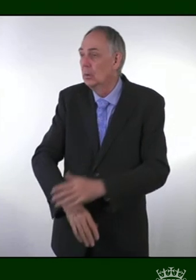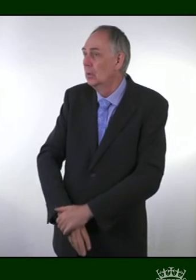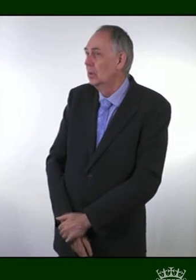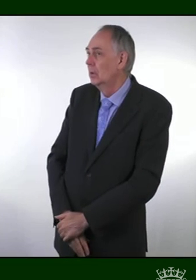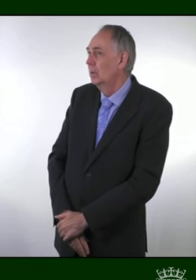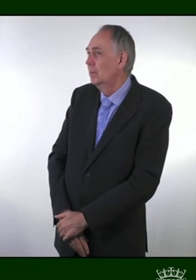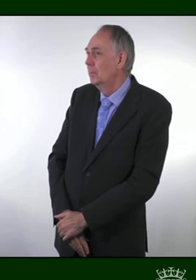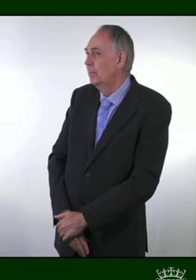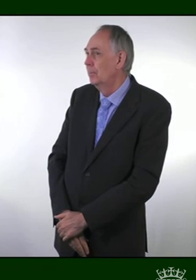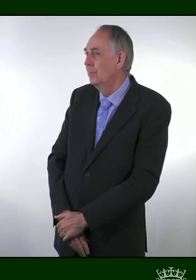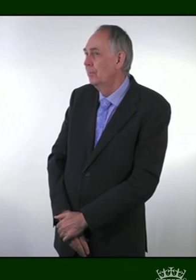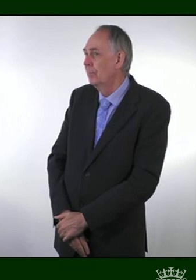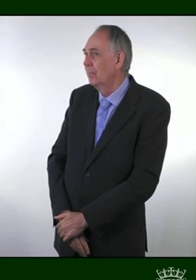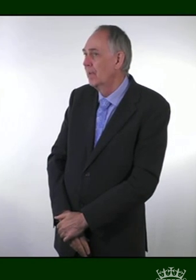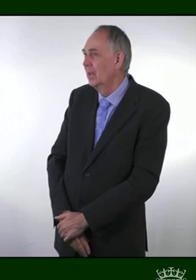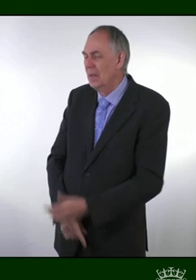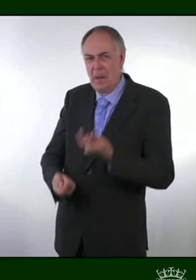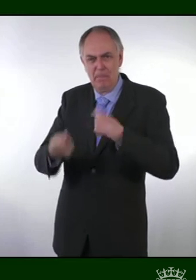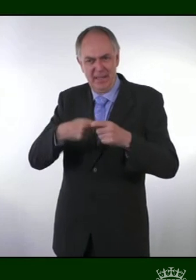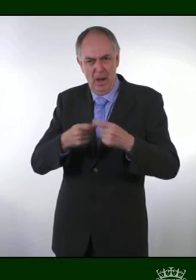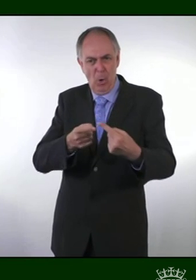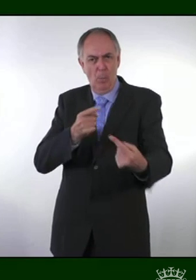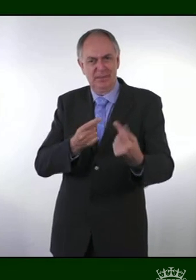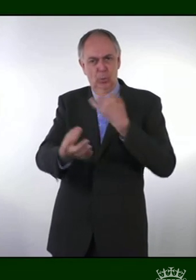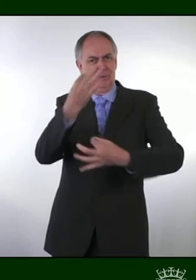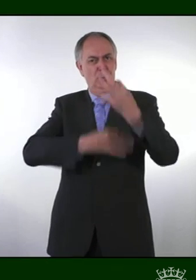This is turning into Opposition questions.